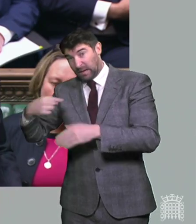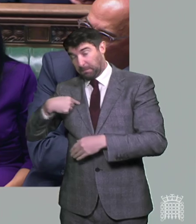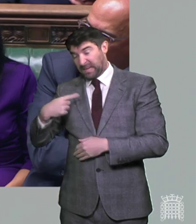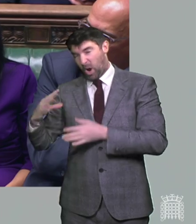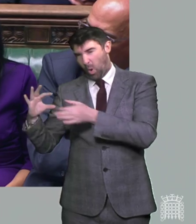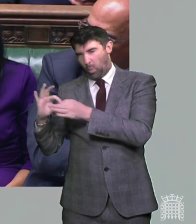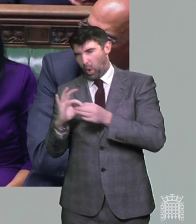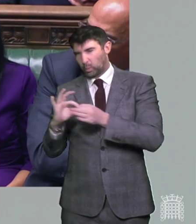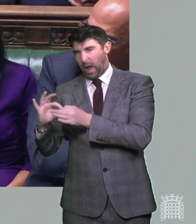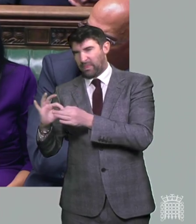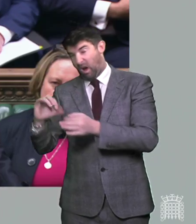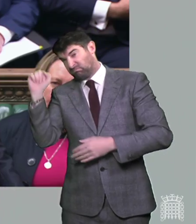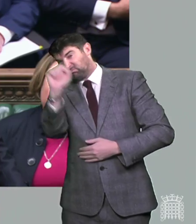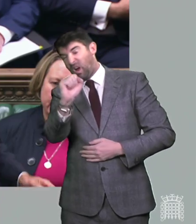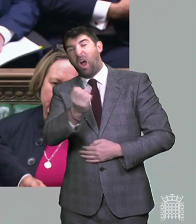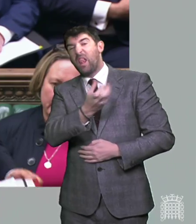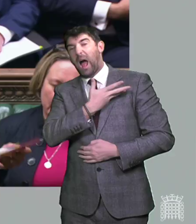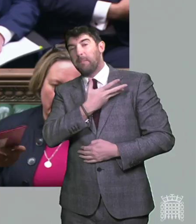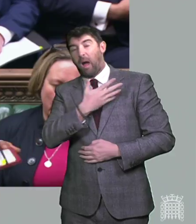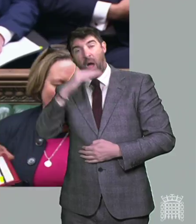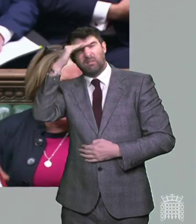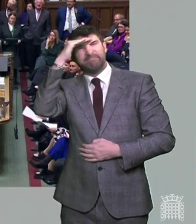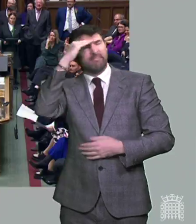The Labour party’s policy is a blank page.